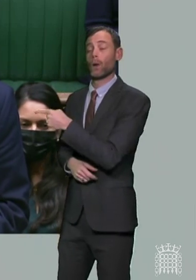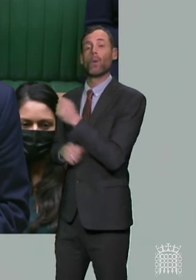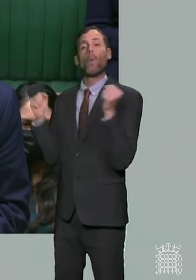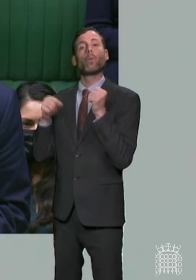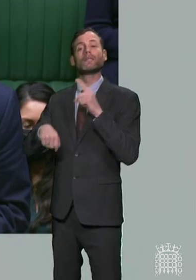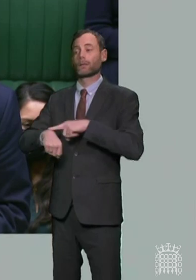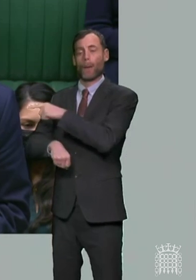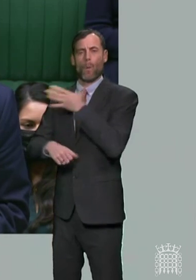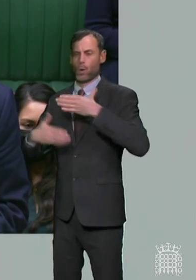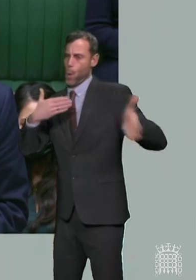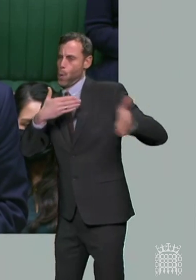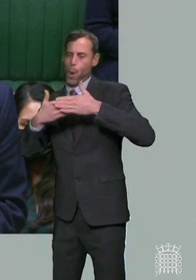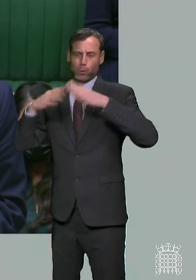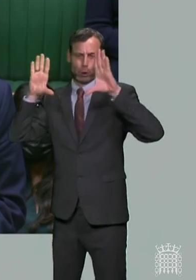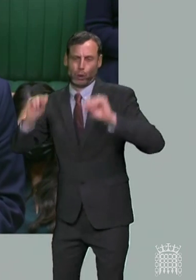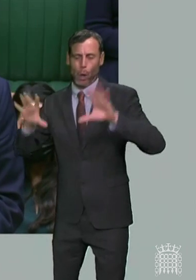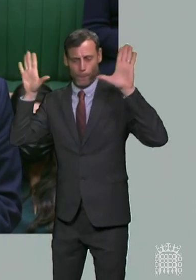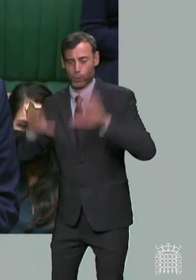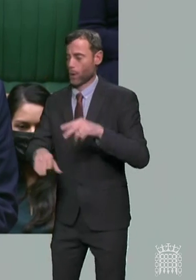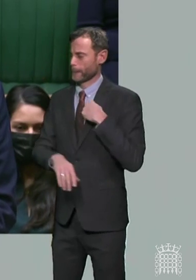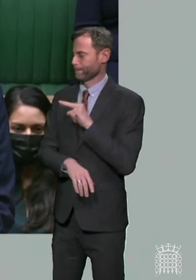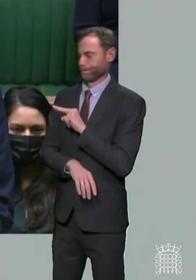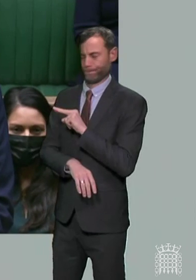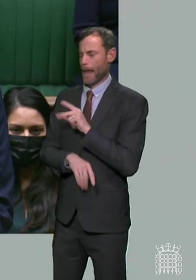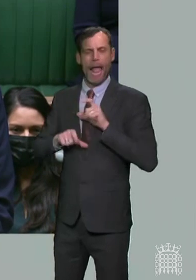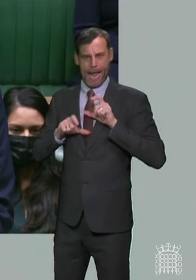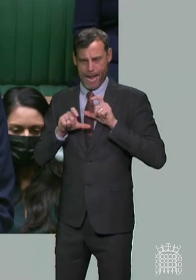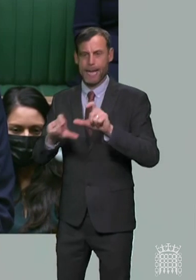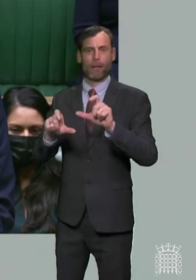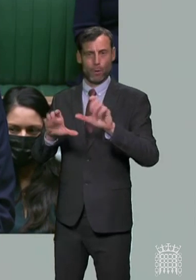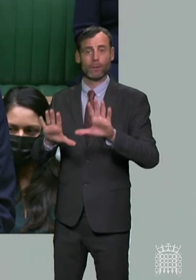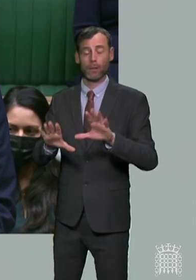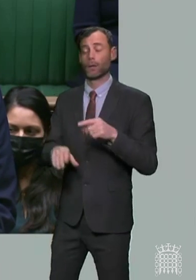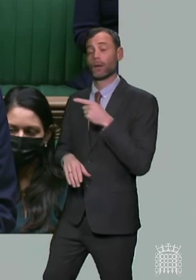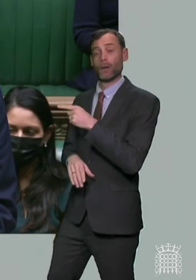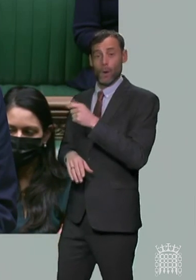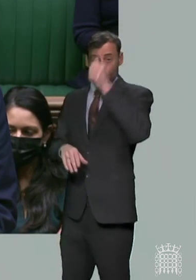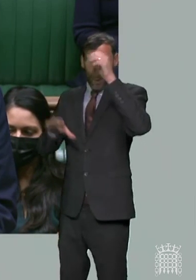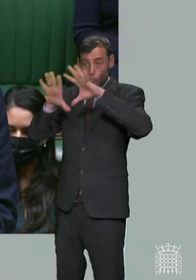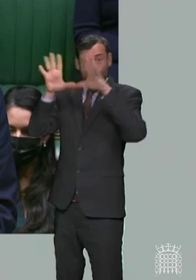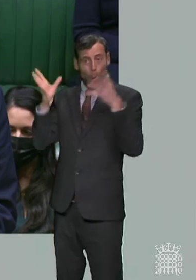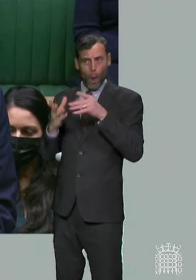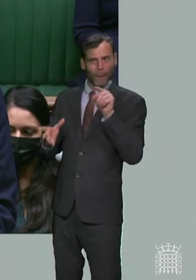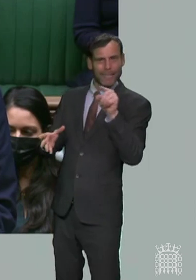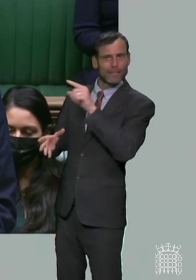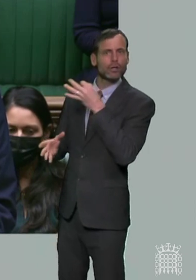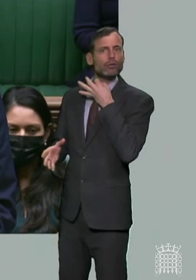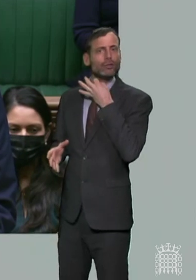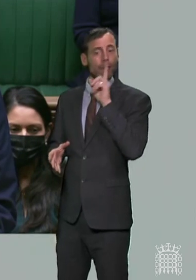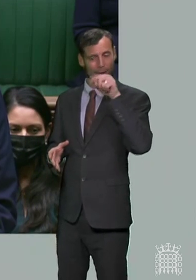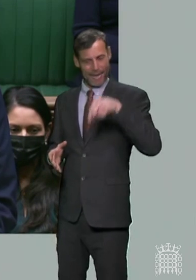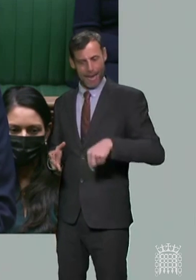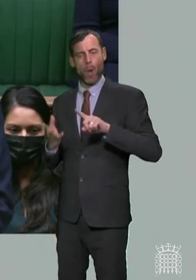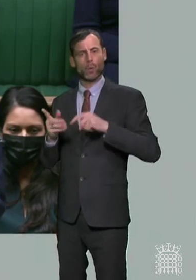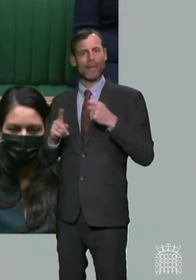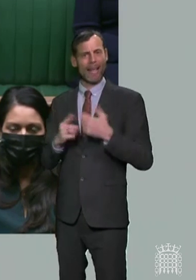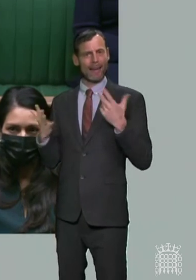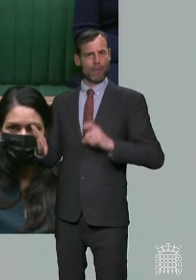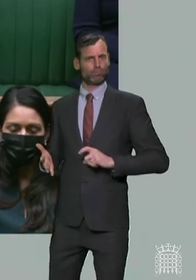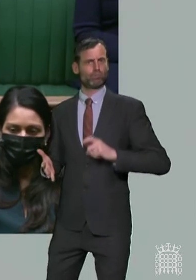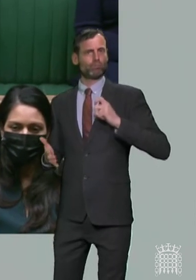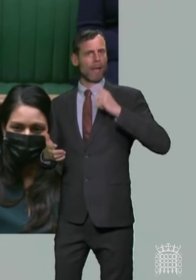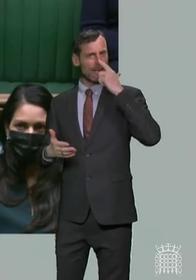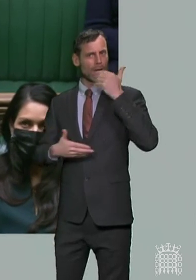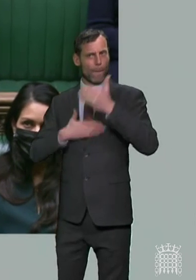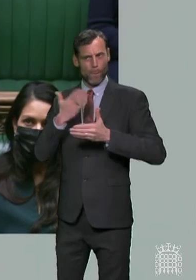This week the World Health Organisation said that while the global situation remains challenging, the United Kingdom can start to see the “light at the end of the tunnel”.